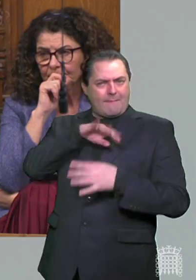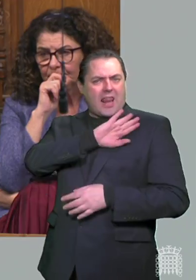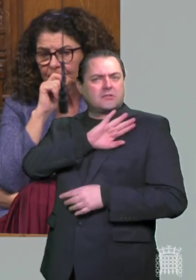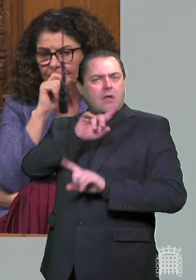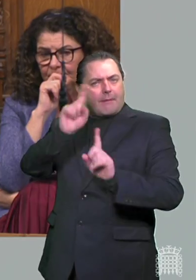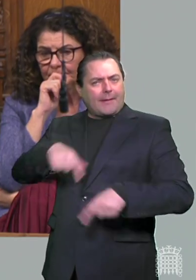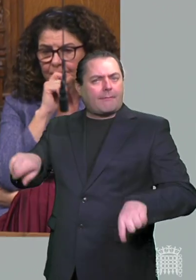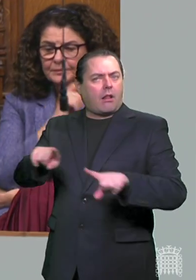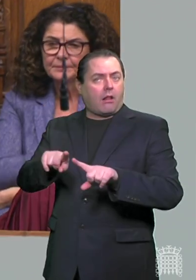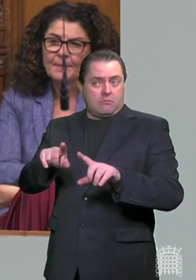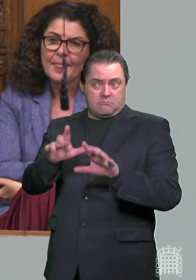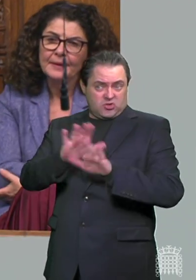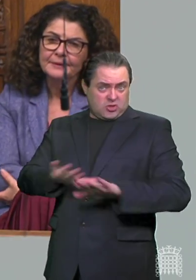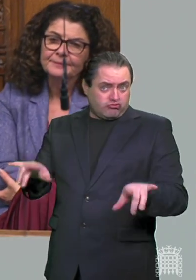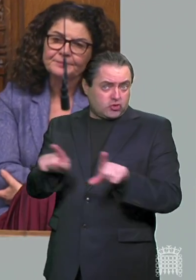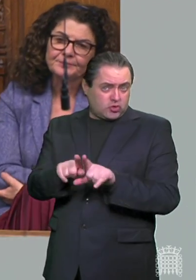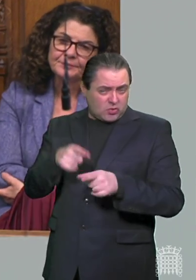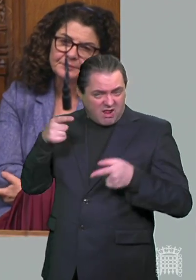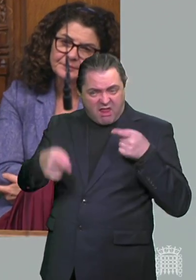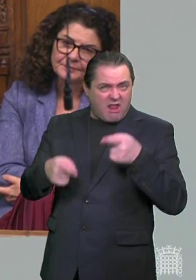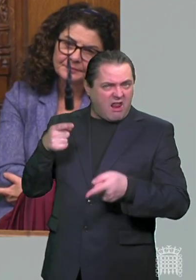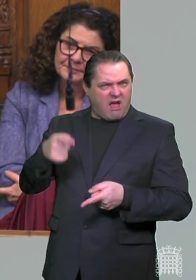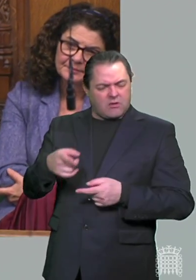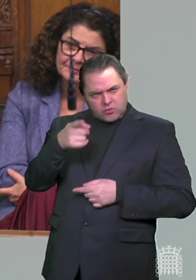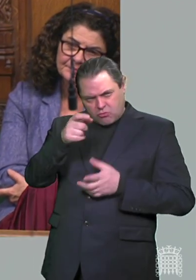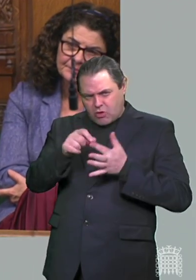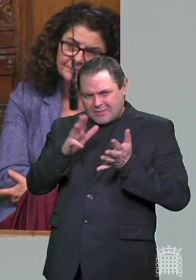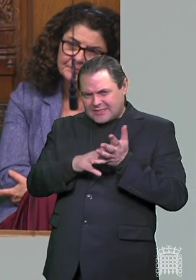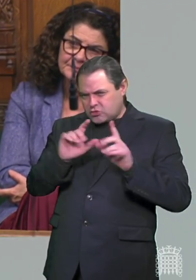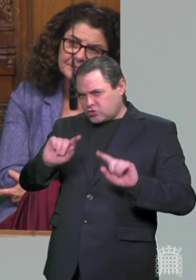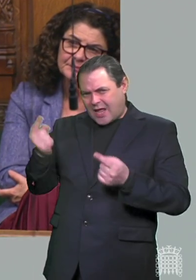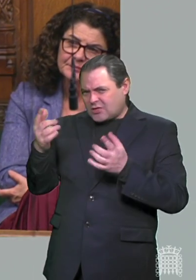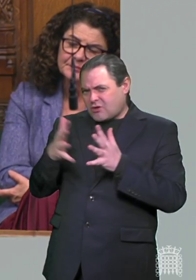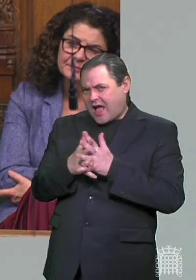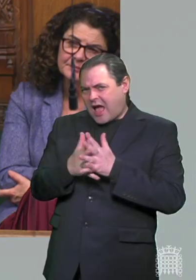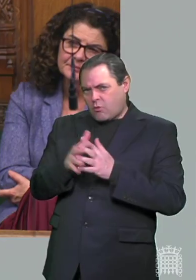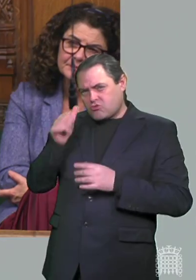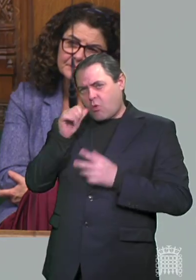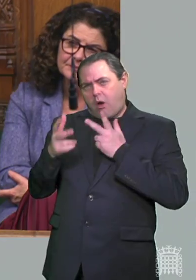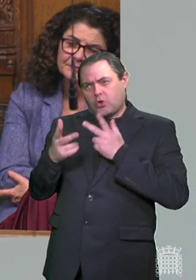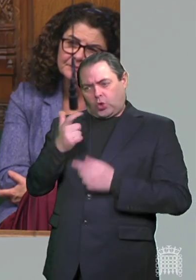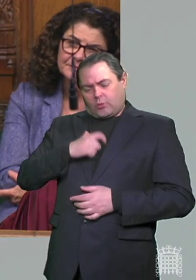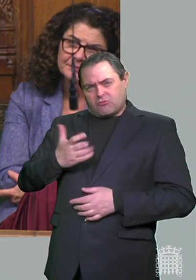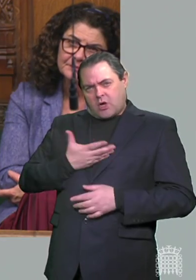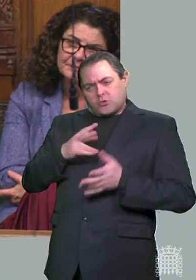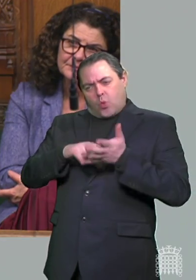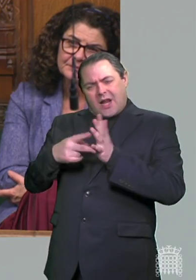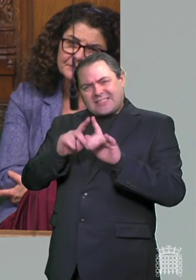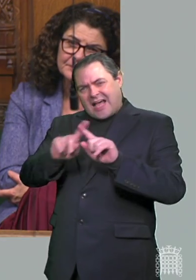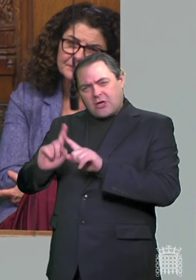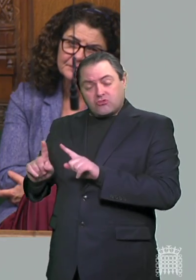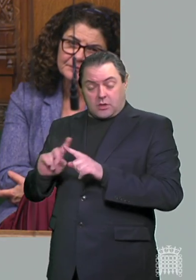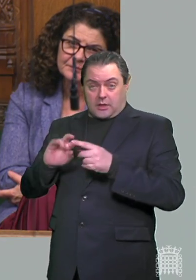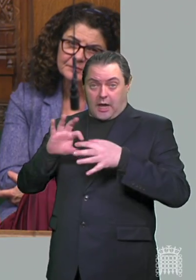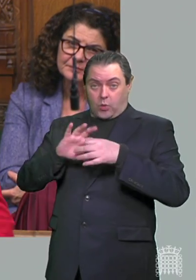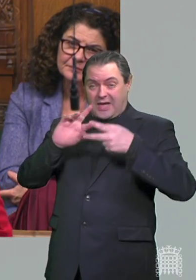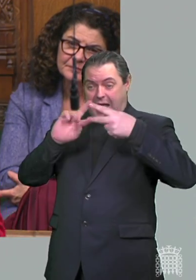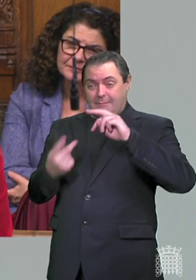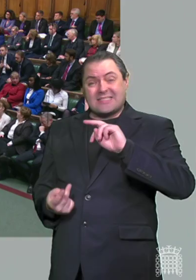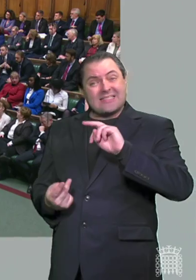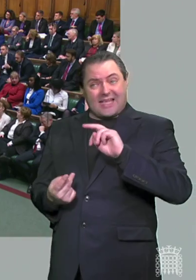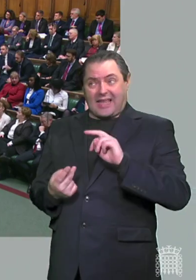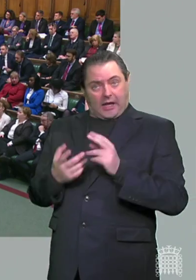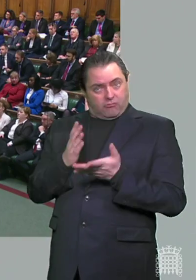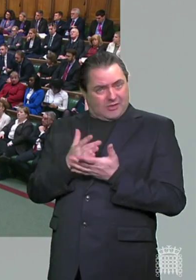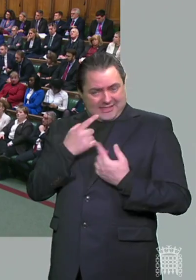Can the Prime Minister tell us how he is challenging what Amnesty and other human rights organisations are referring to as an apartheid state?